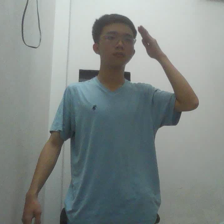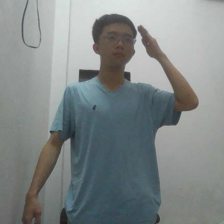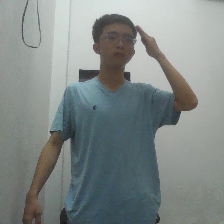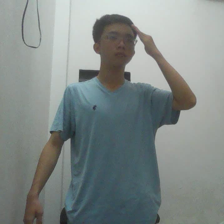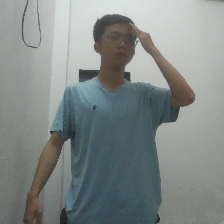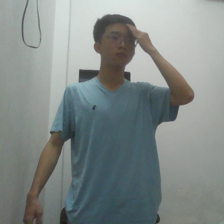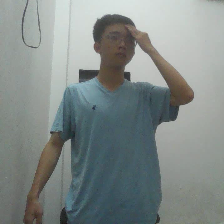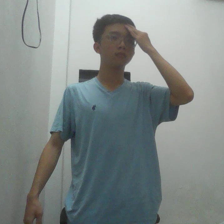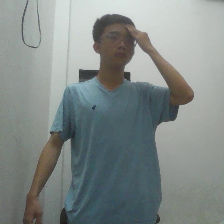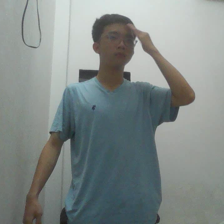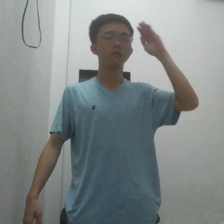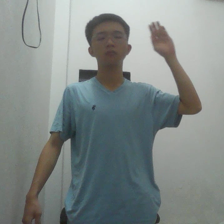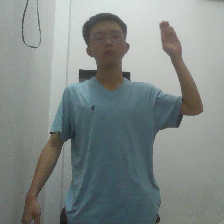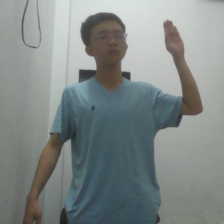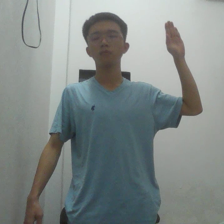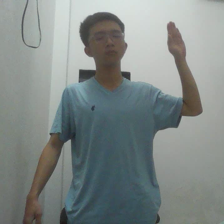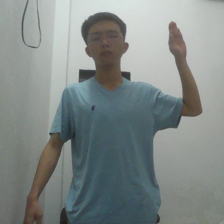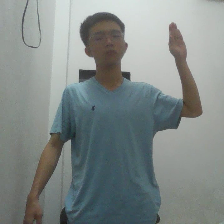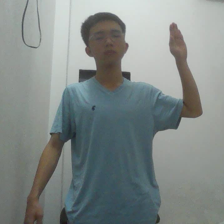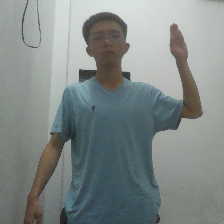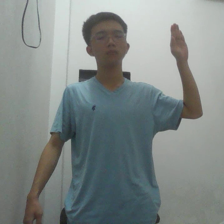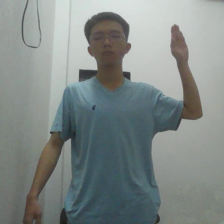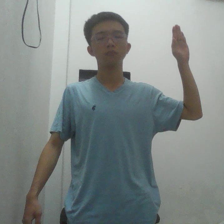khong biet